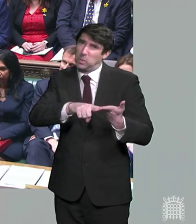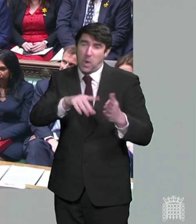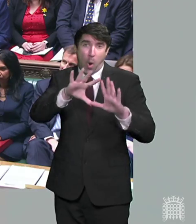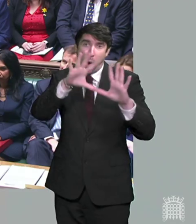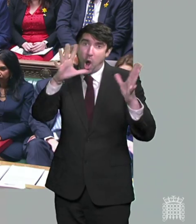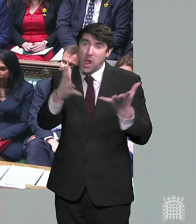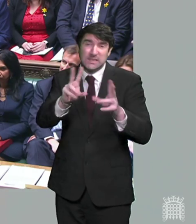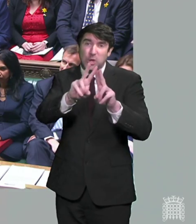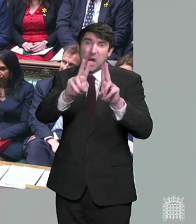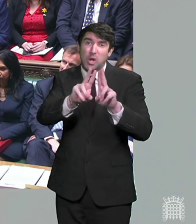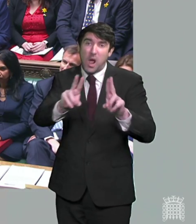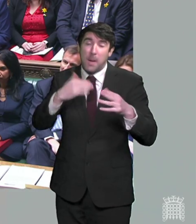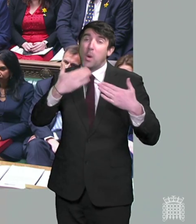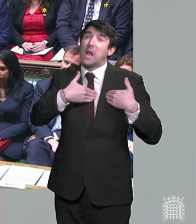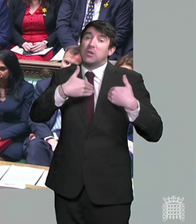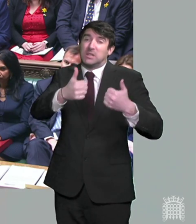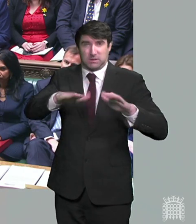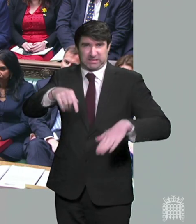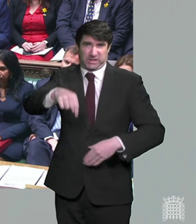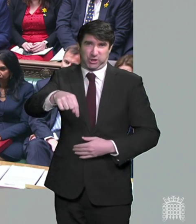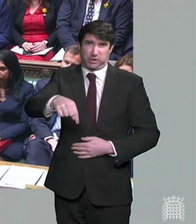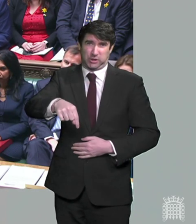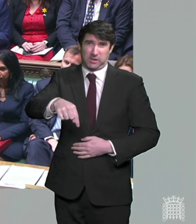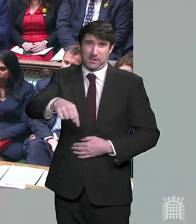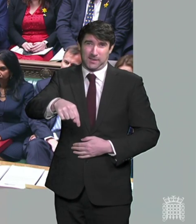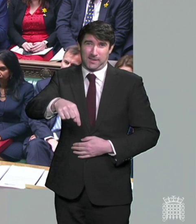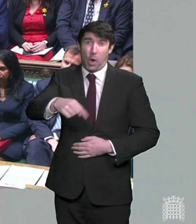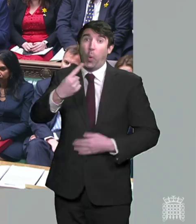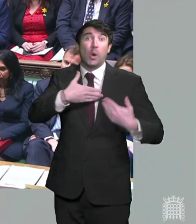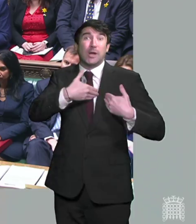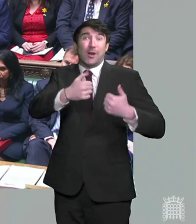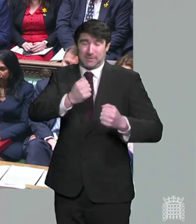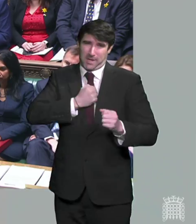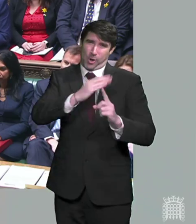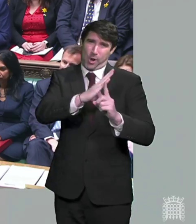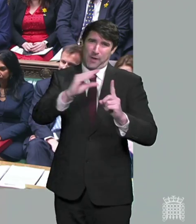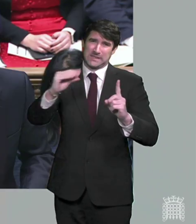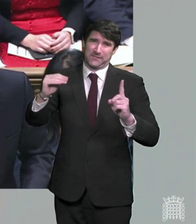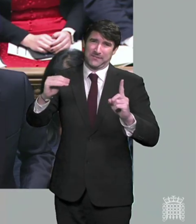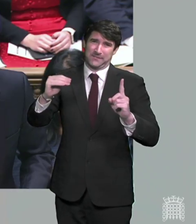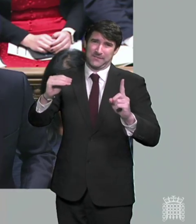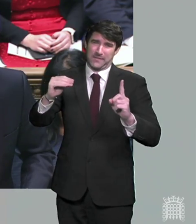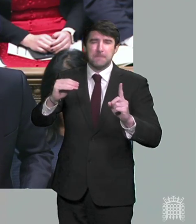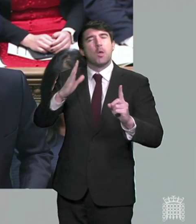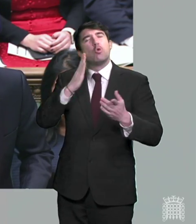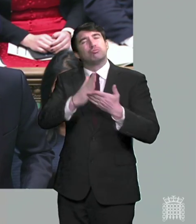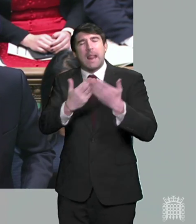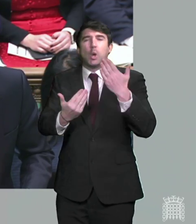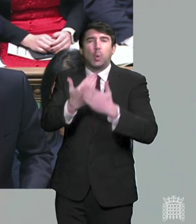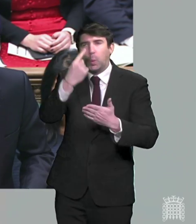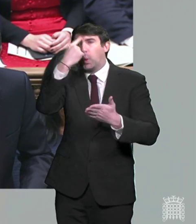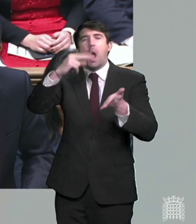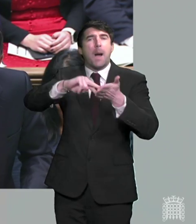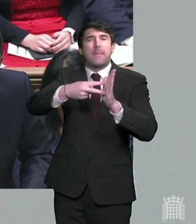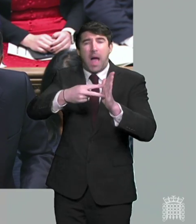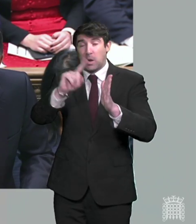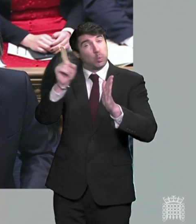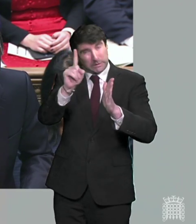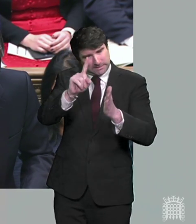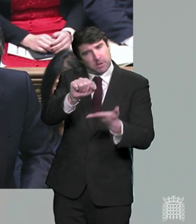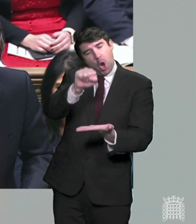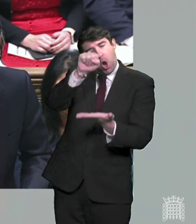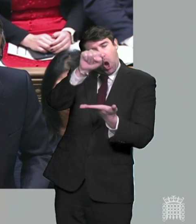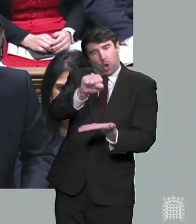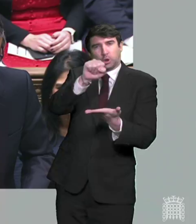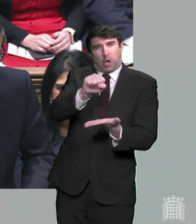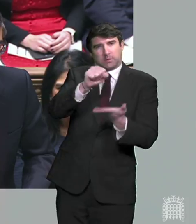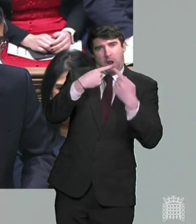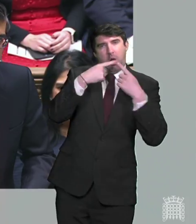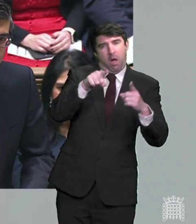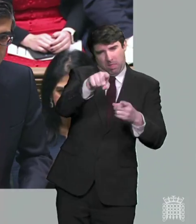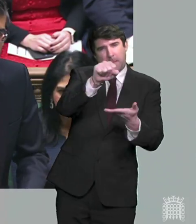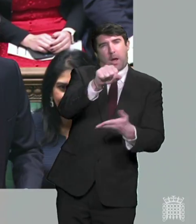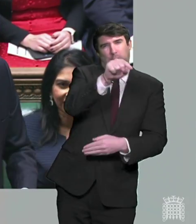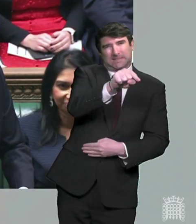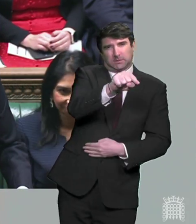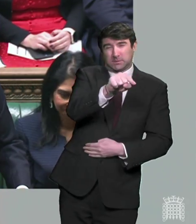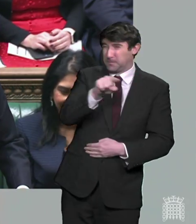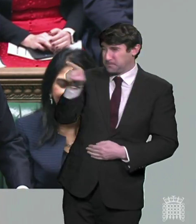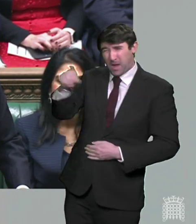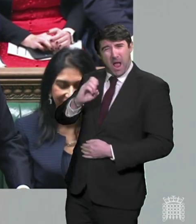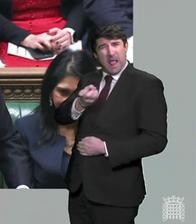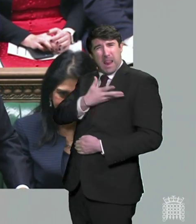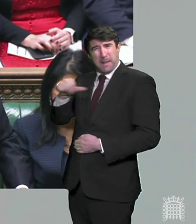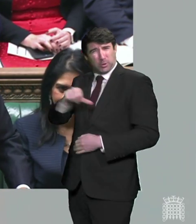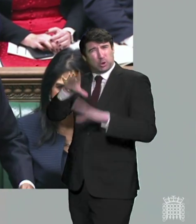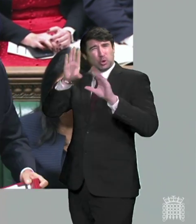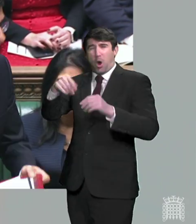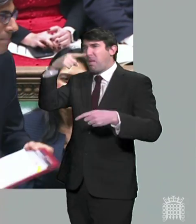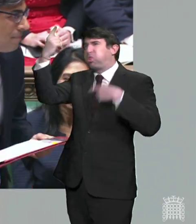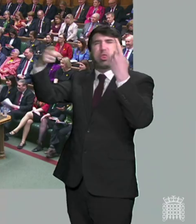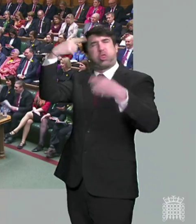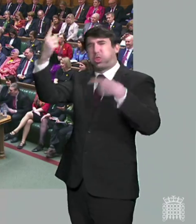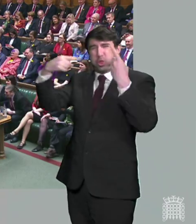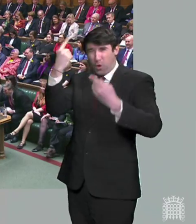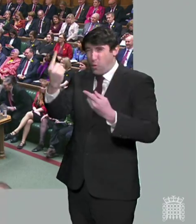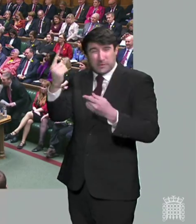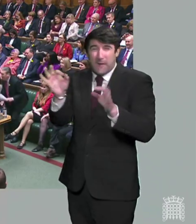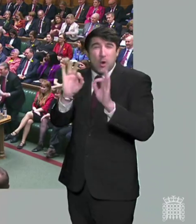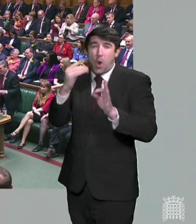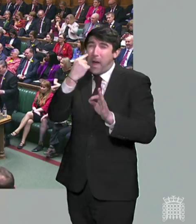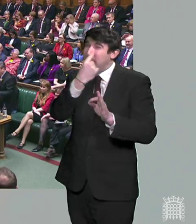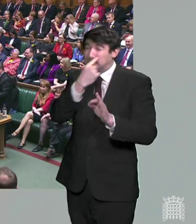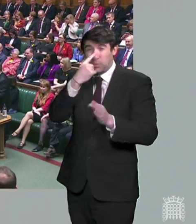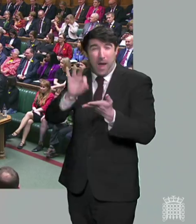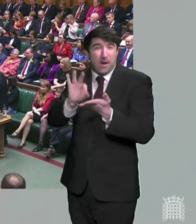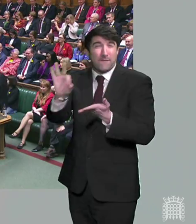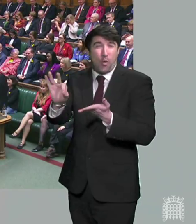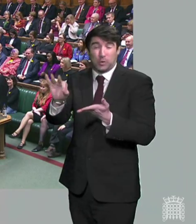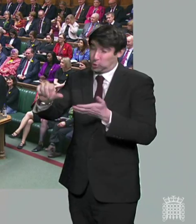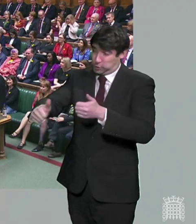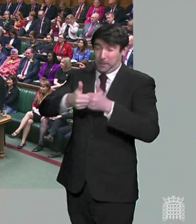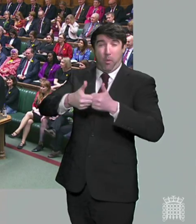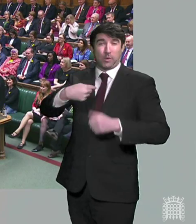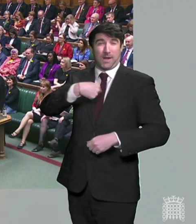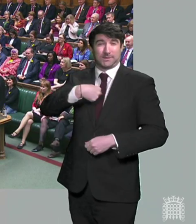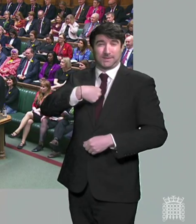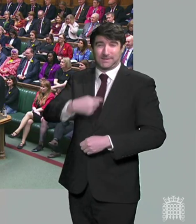He knows that future decisions to support the cost of living are for the Budget, but if he is concerned about the cost of living, what he should do is stop making inflationary, unfunded spending commitments and back our plan to halve inflation.